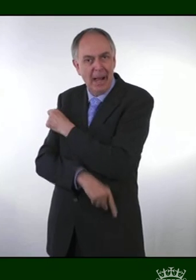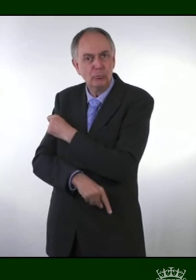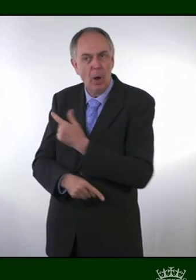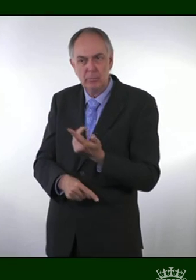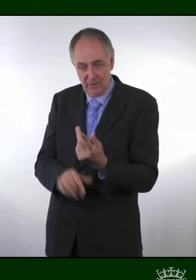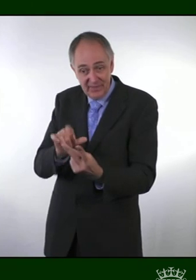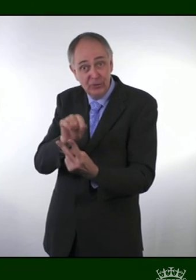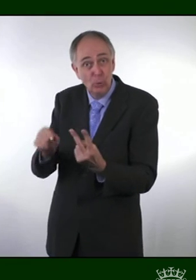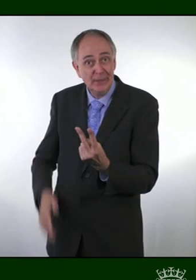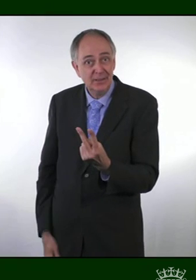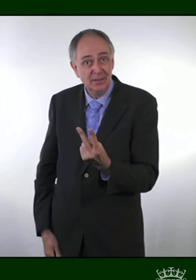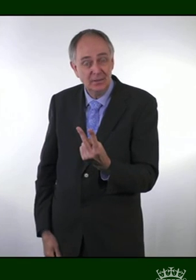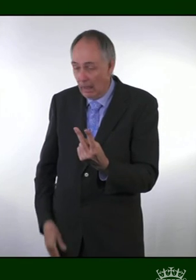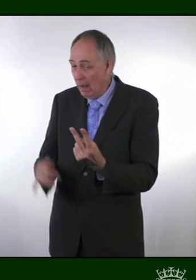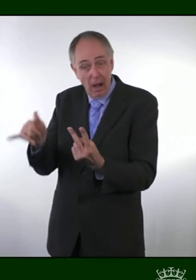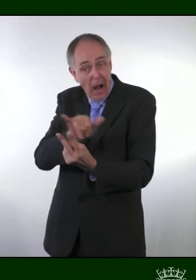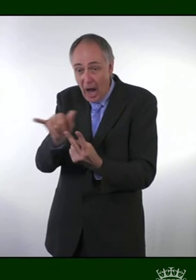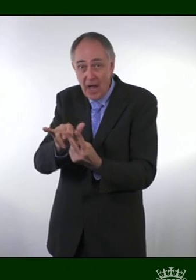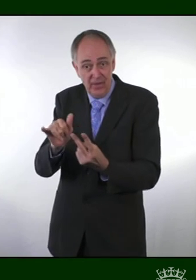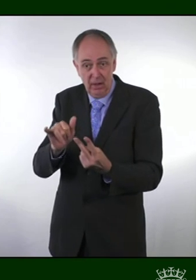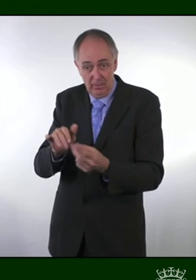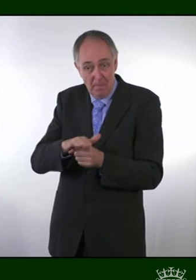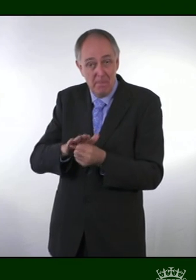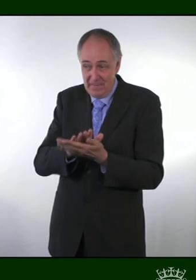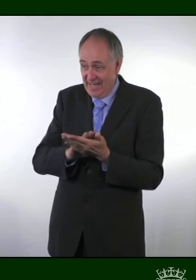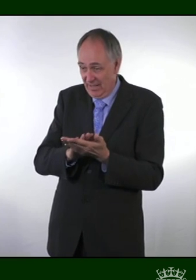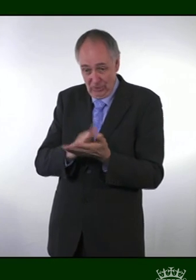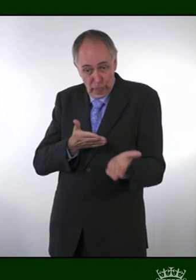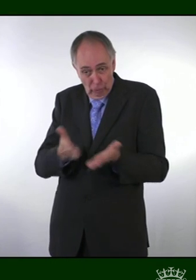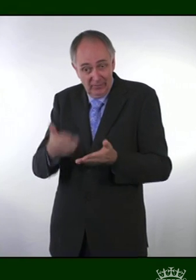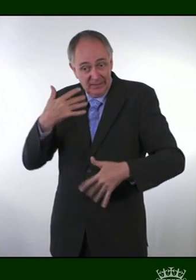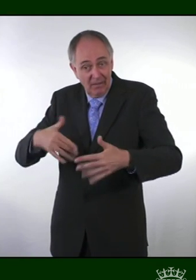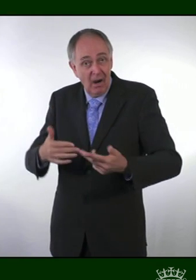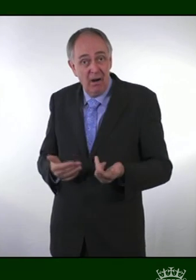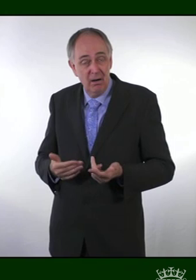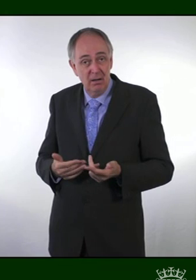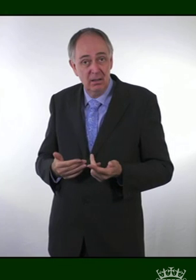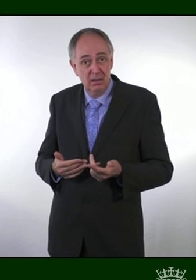Either outcome will harm local communities and mean that local services cannot reopen.